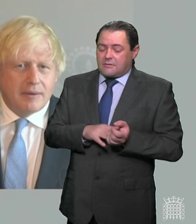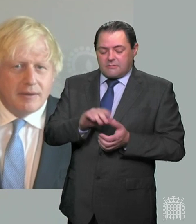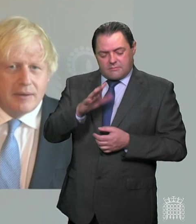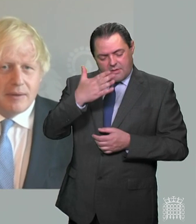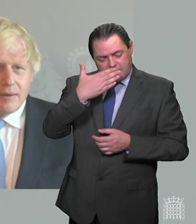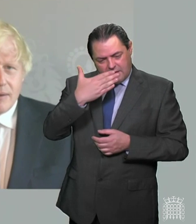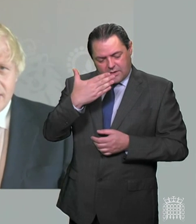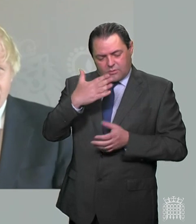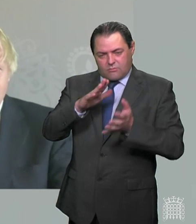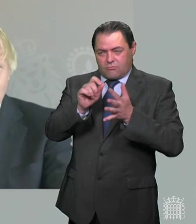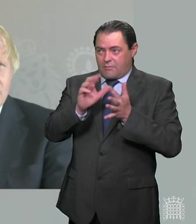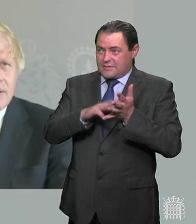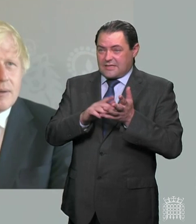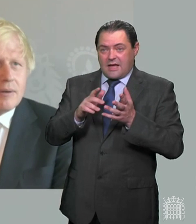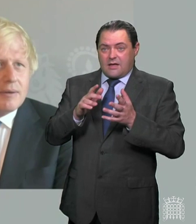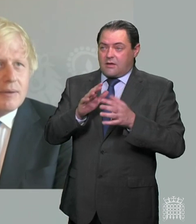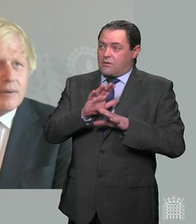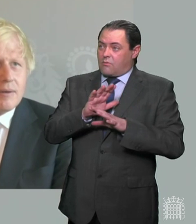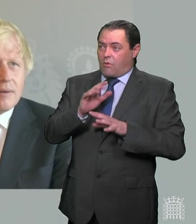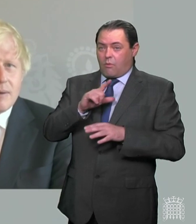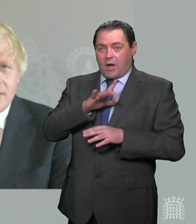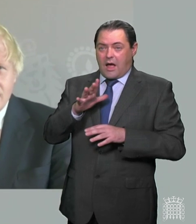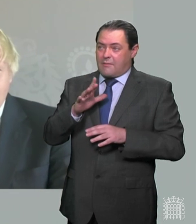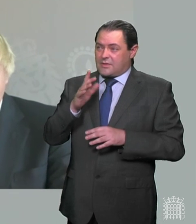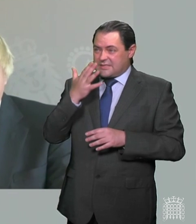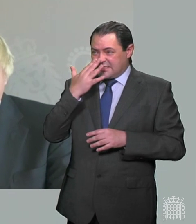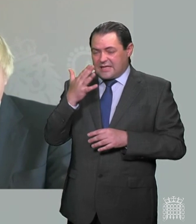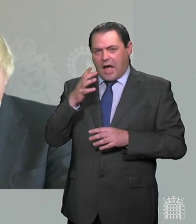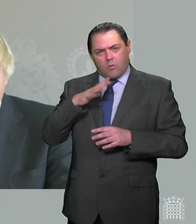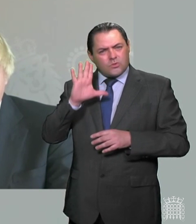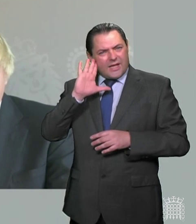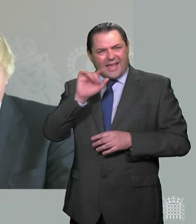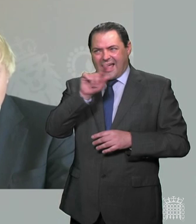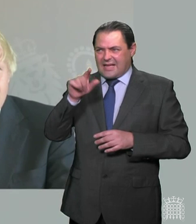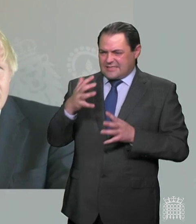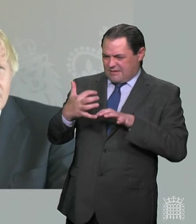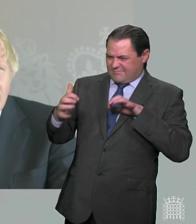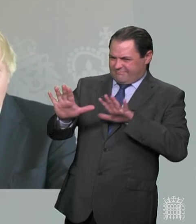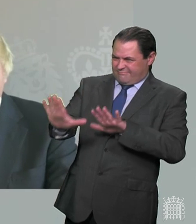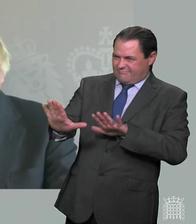Thank you, Prime Minister. You have a great stand-in, who is quite desperate, but I want to hear this Prime Minister.